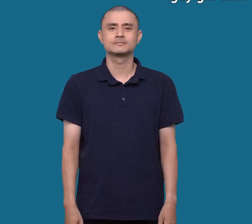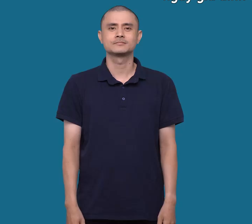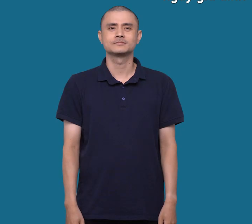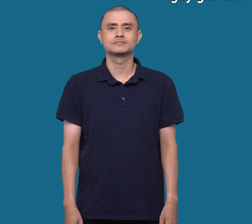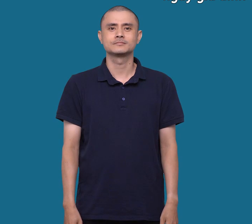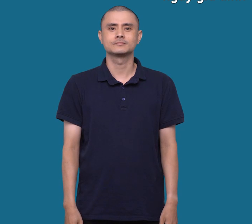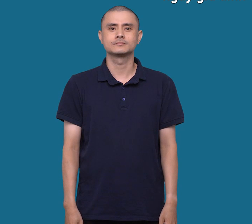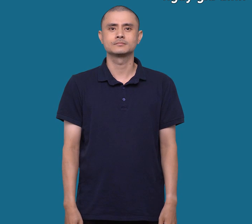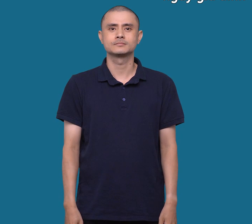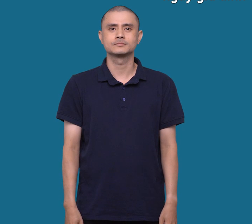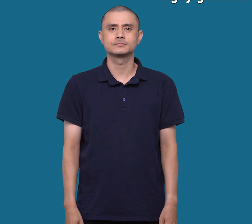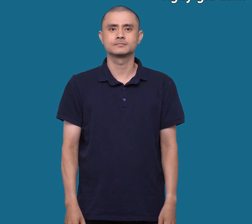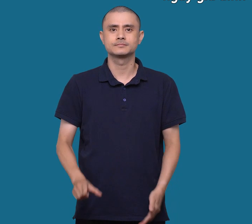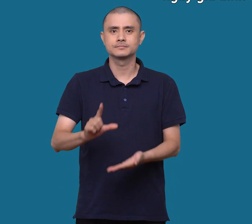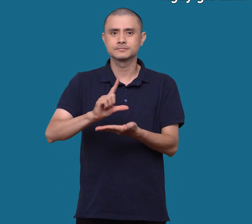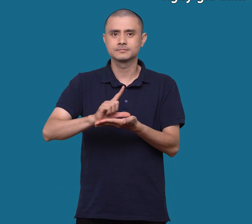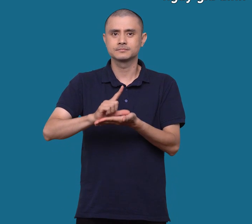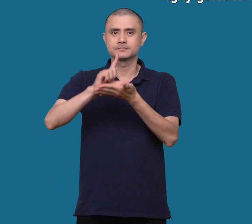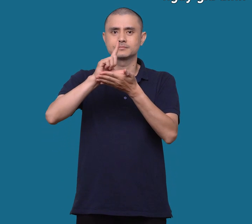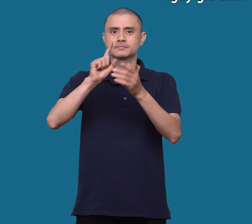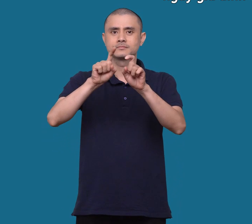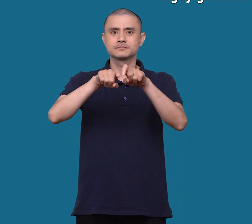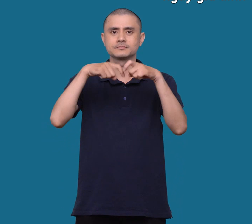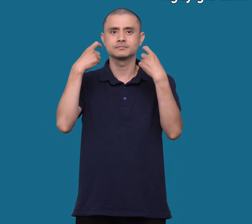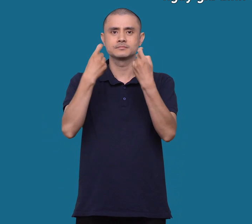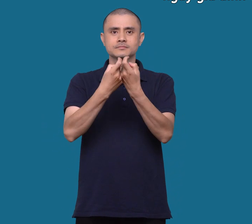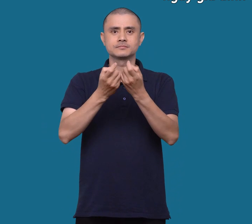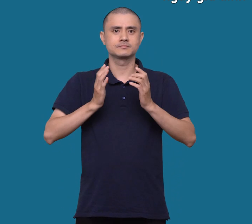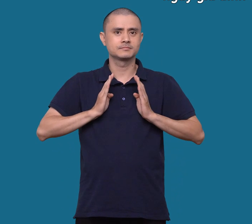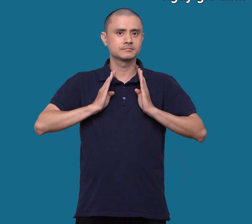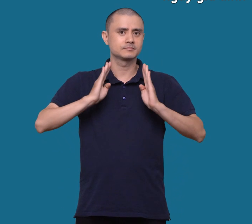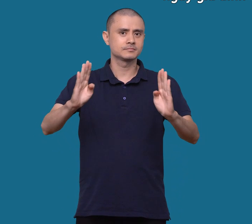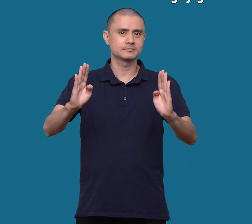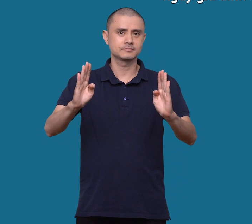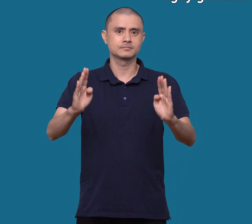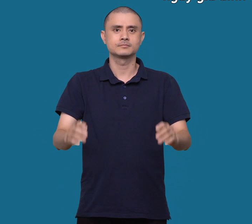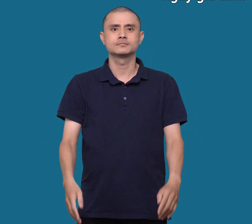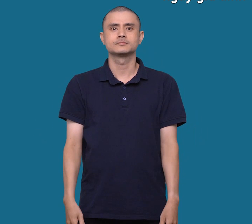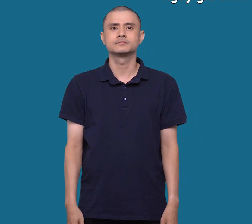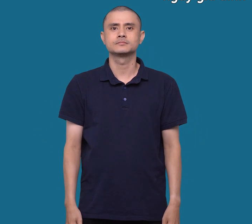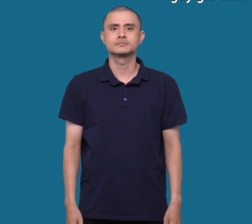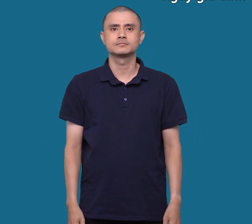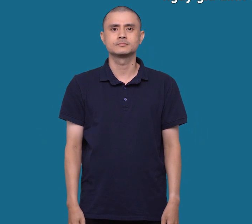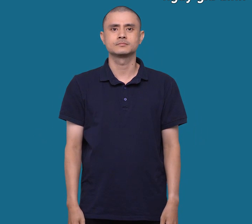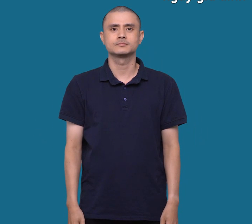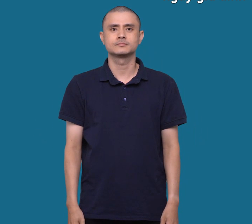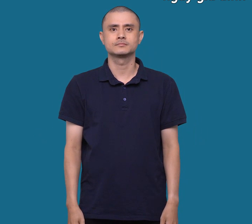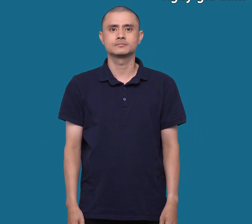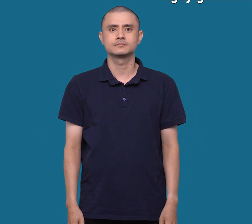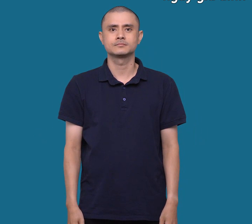ngày gia đình Việt Nam 28/6